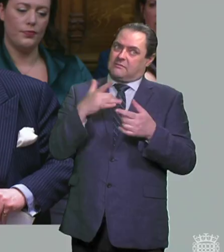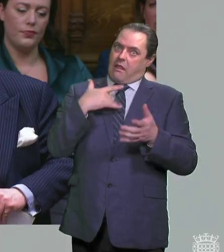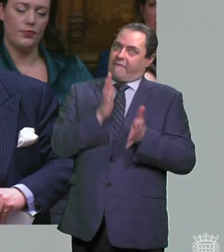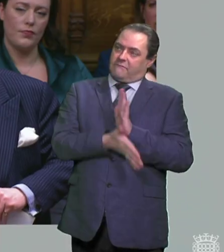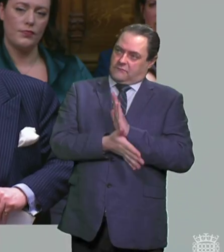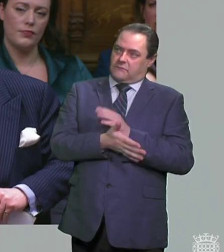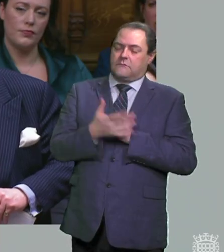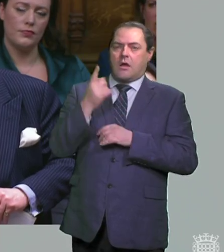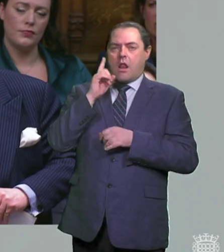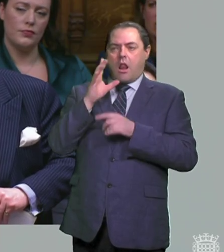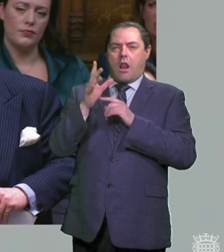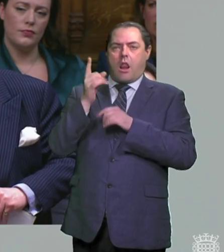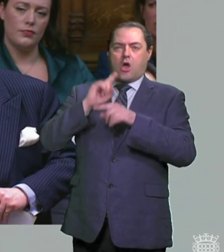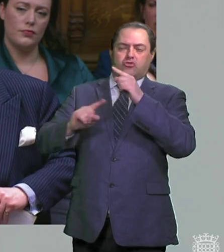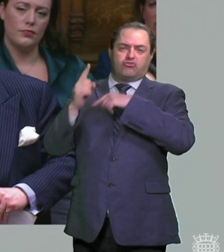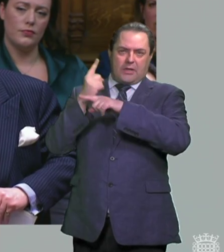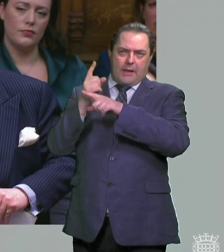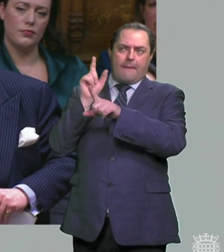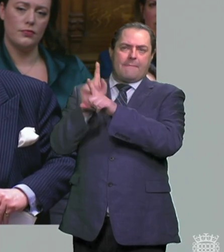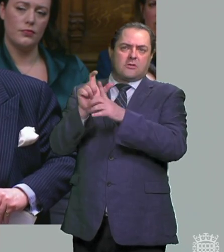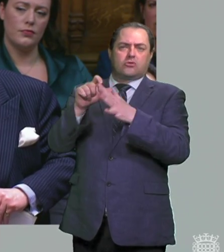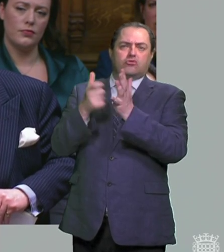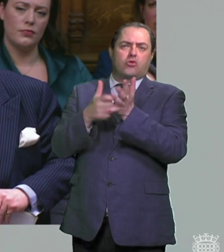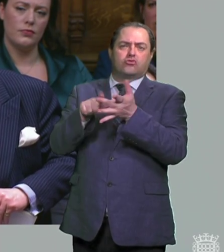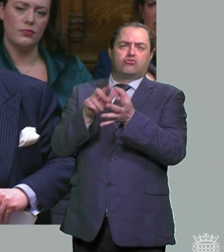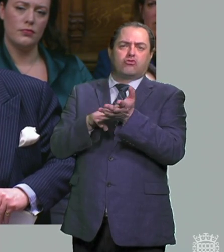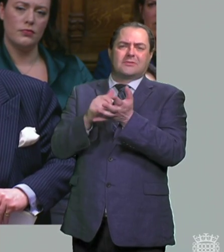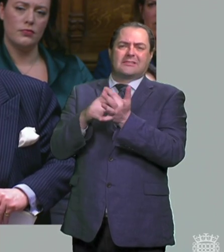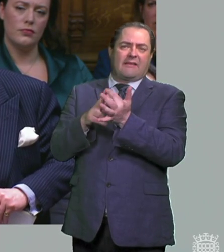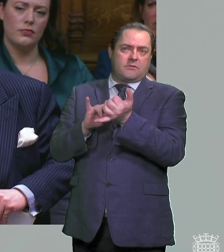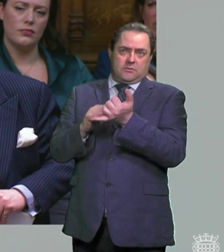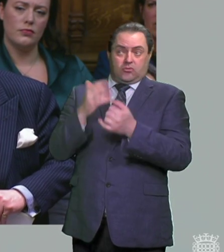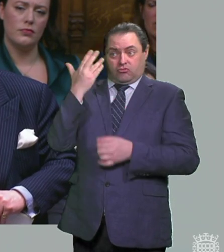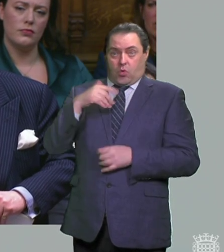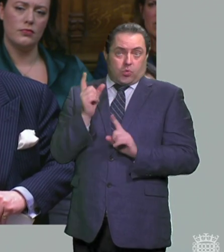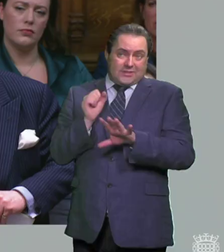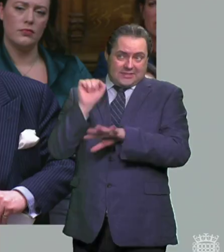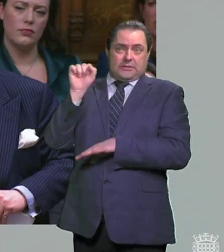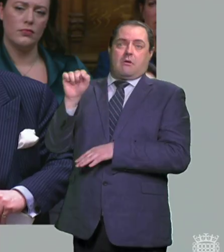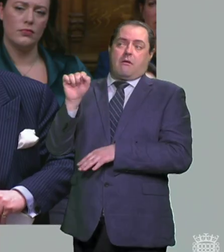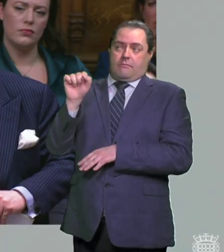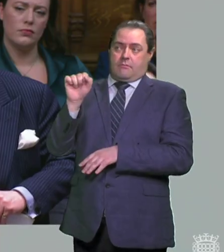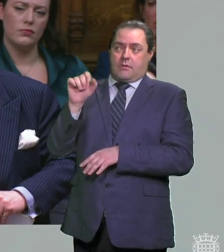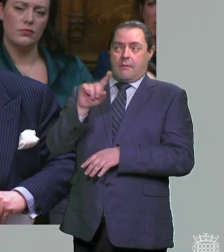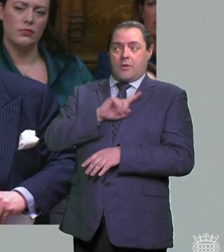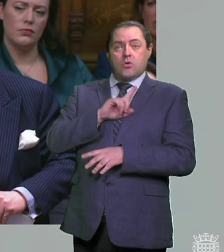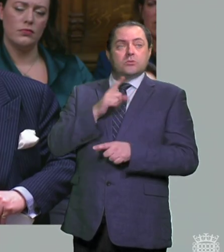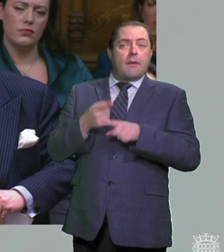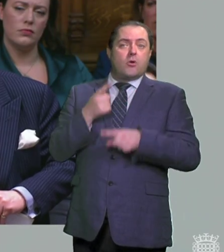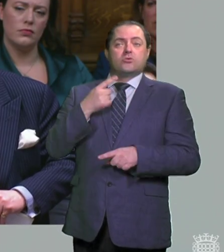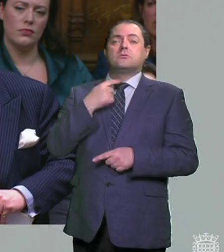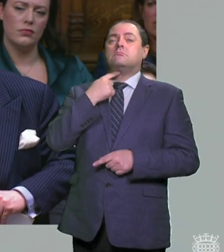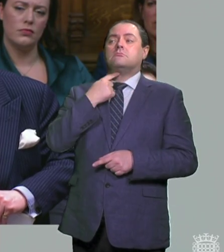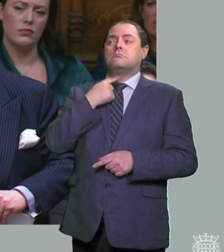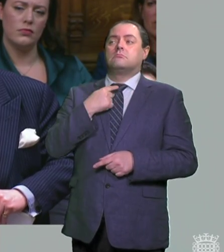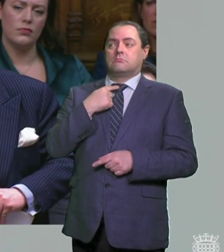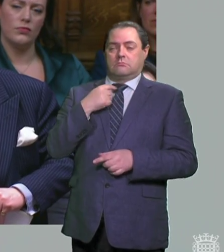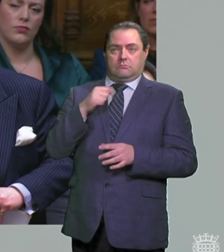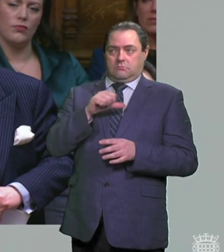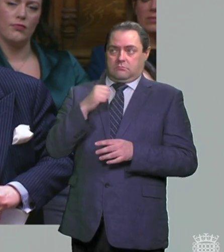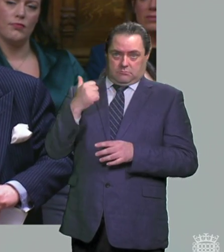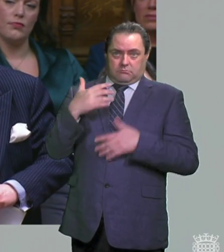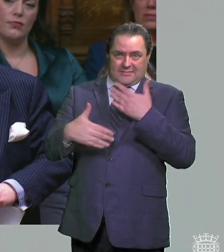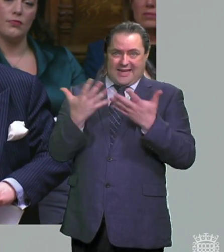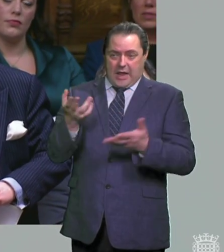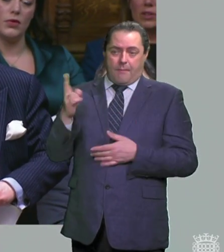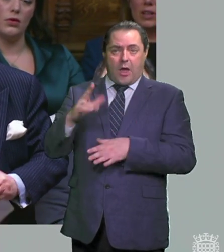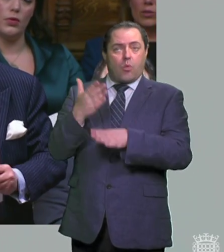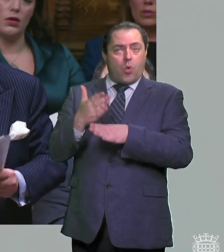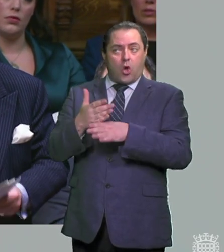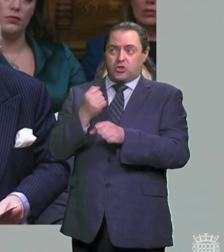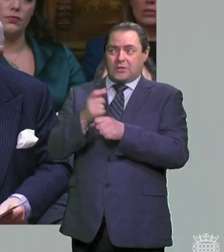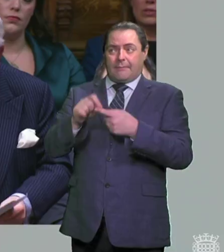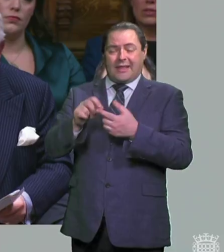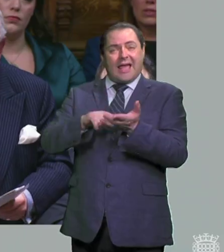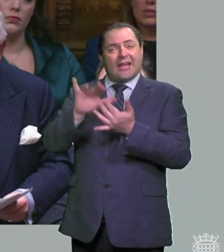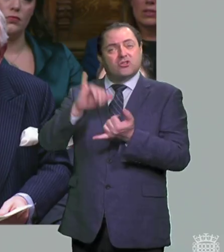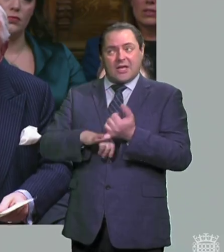Last year I met Dr John Stephens, who was unable even to sit up unaided after a stroke but who, following an emergency thrombectomy, is now back at work as an NHS GP.